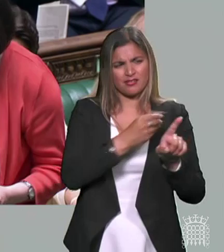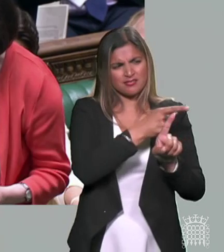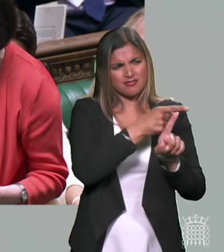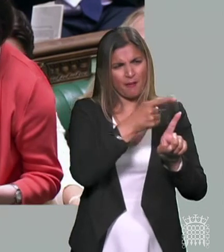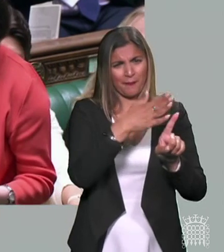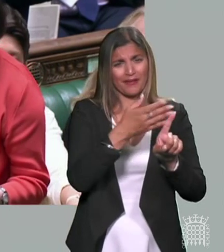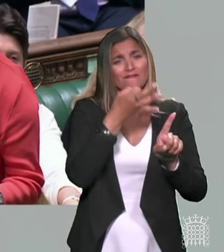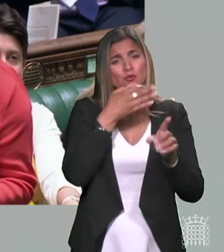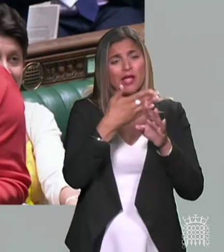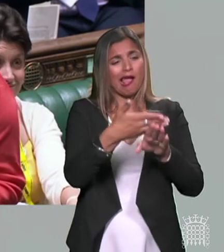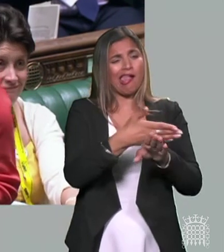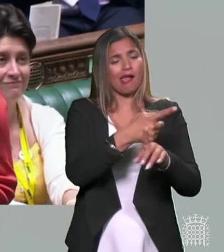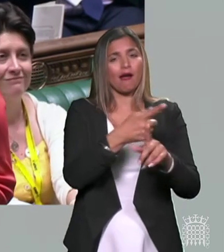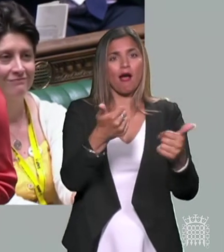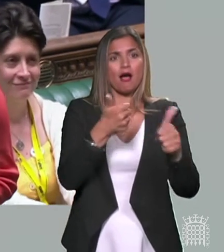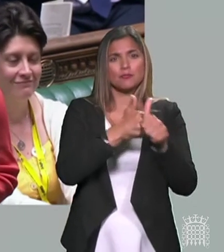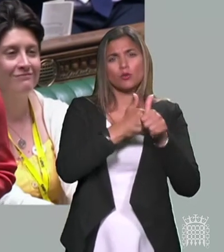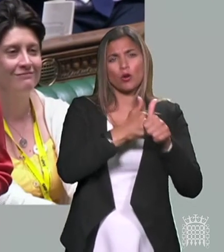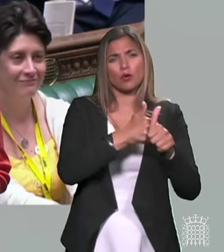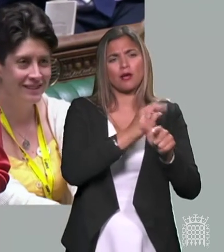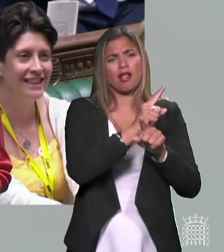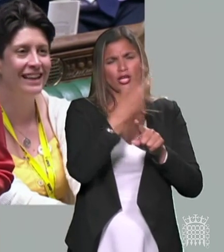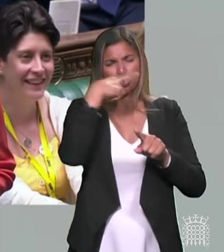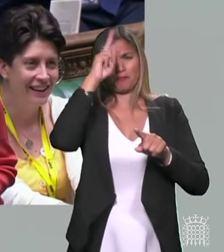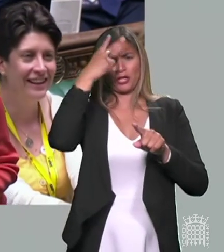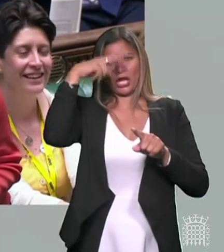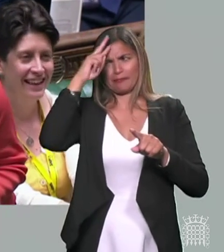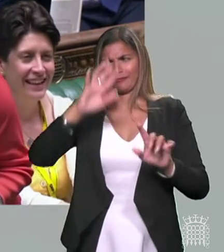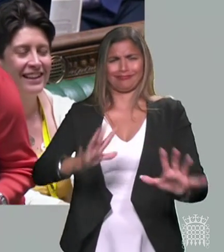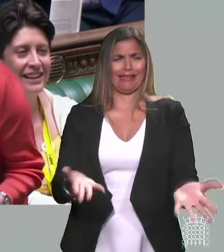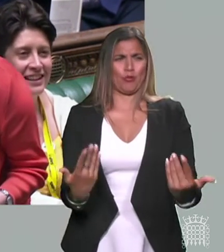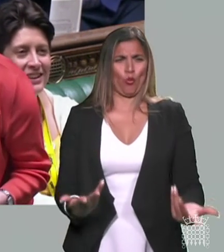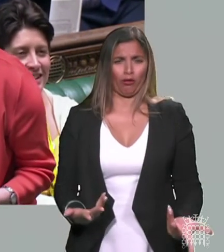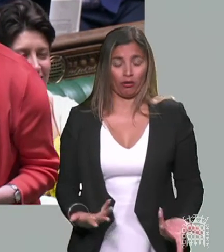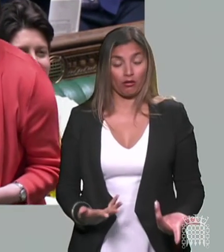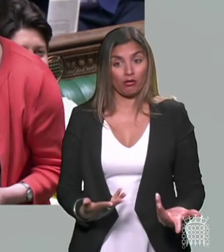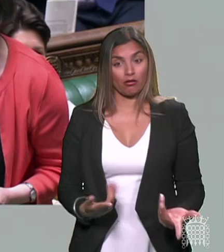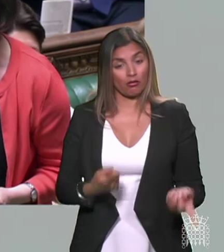Of course, people are allowed to change their minds, and this should be recognised.